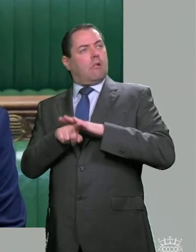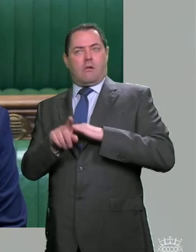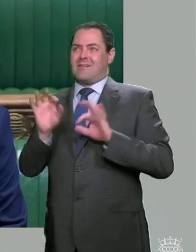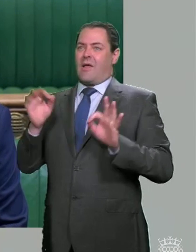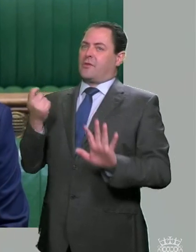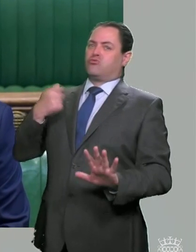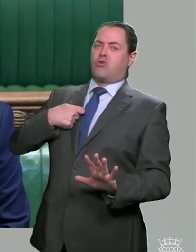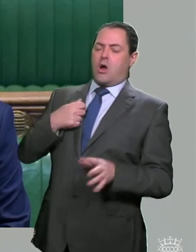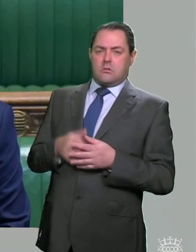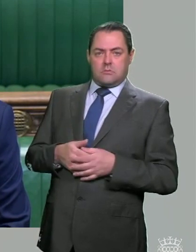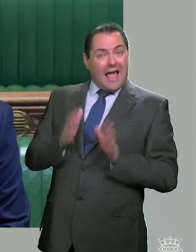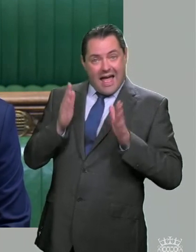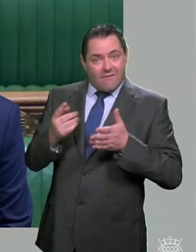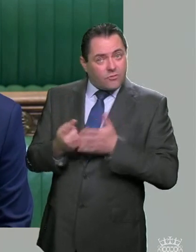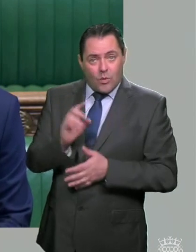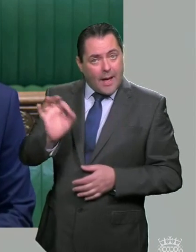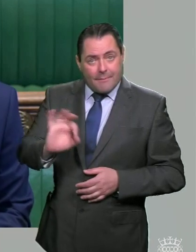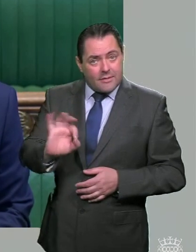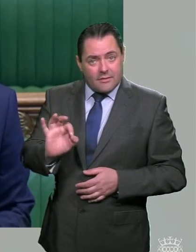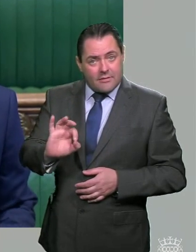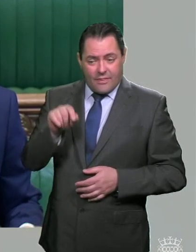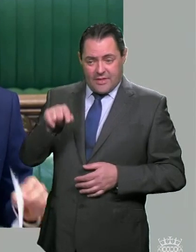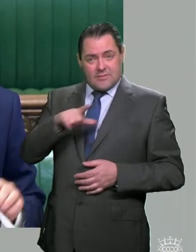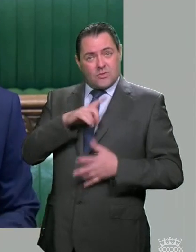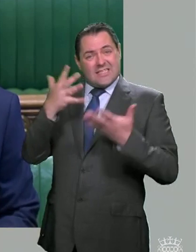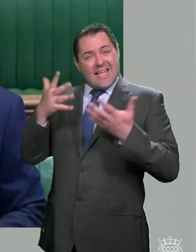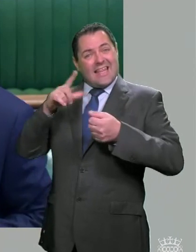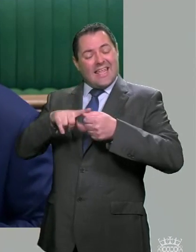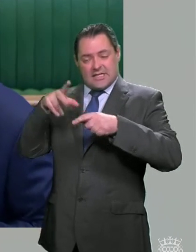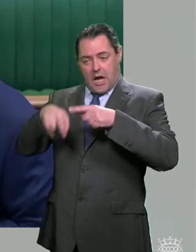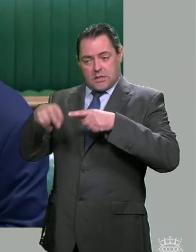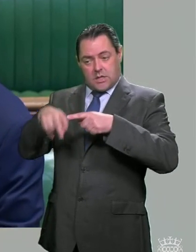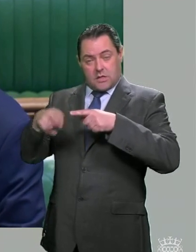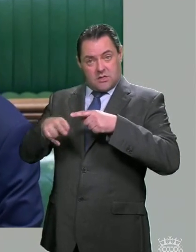This was not inevitable; it is the cost of a decade of Conservative cuts.